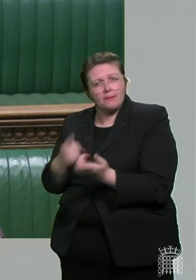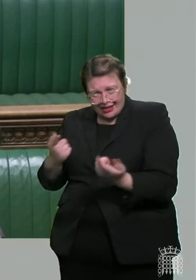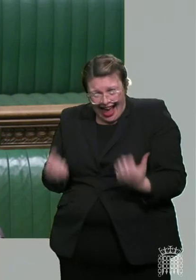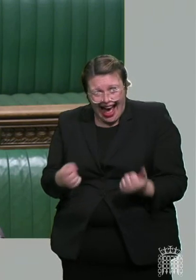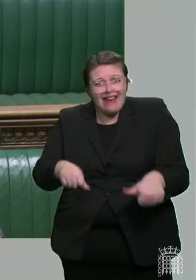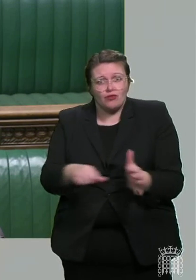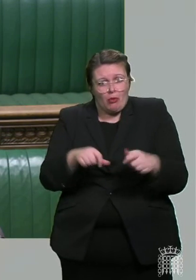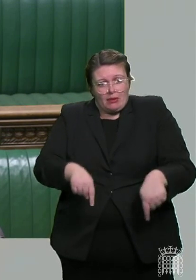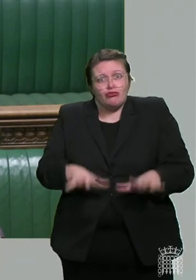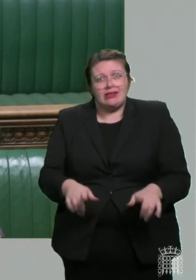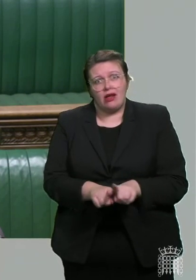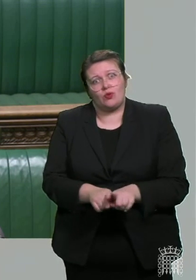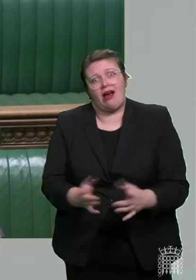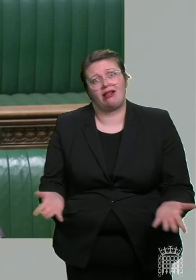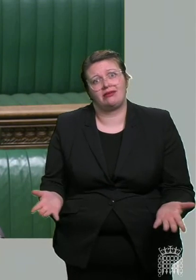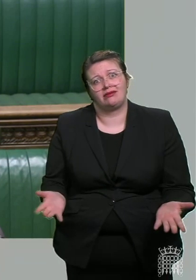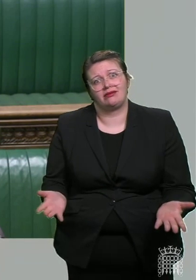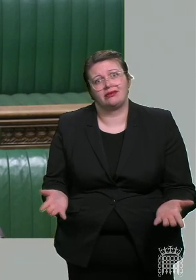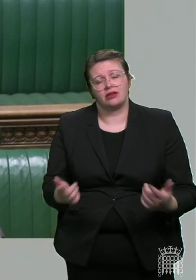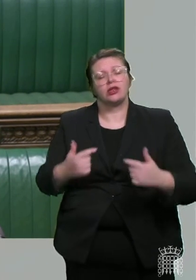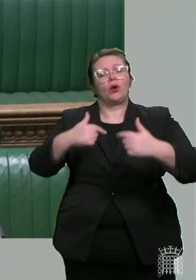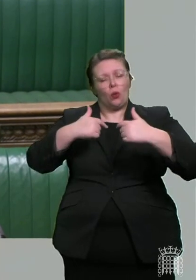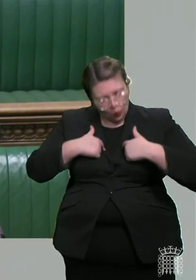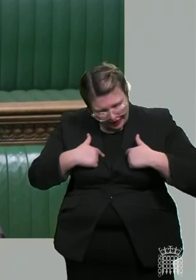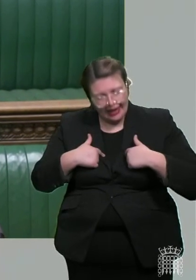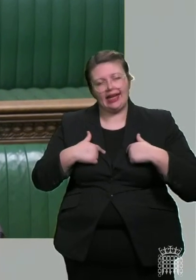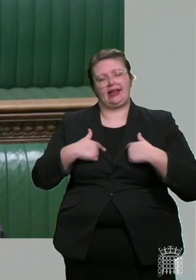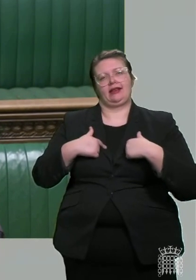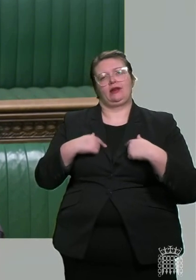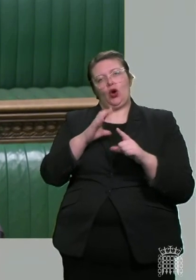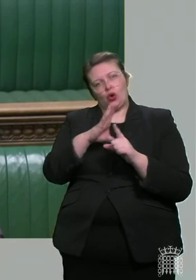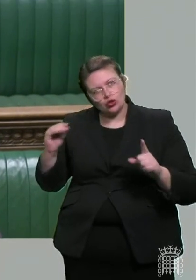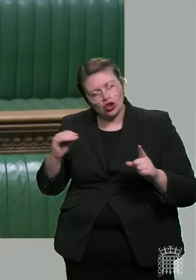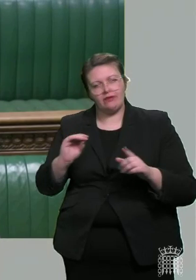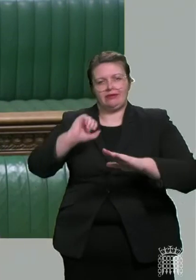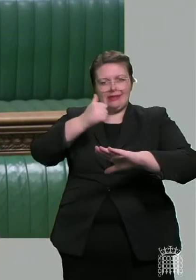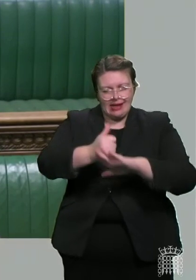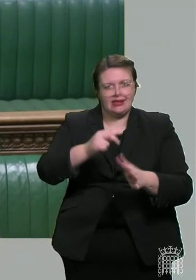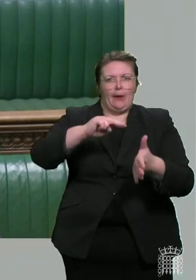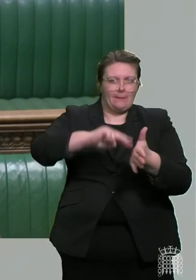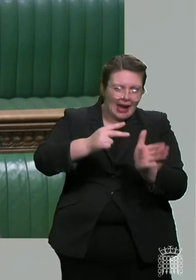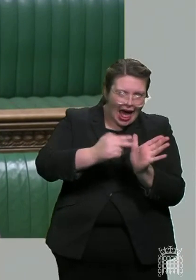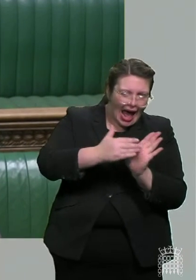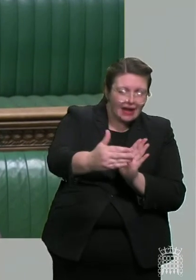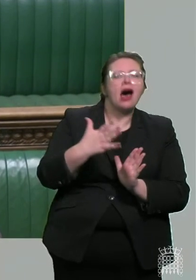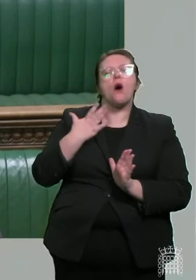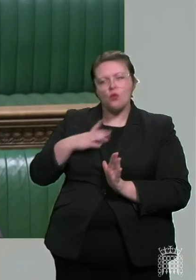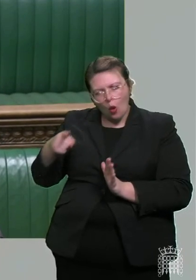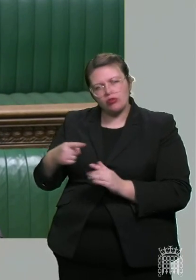We are getting on with a cautious but irreversible road map to freedom, which I hope that he will support.